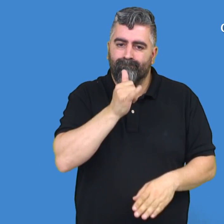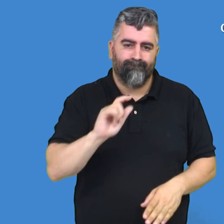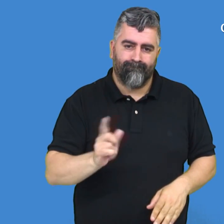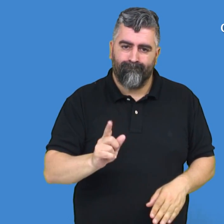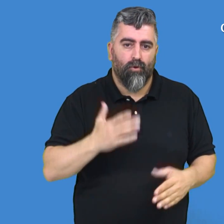no